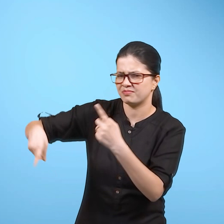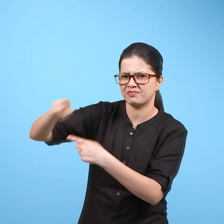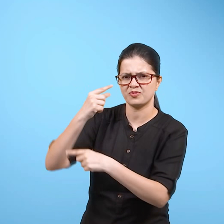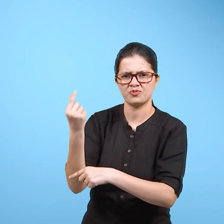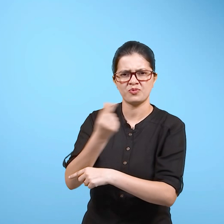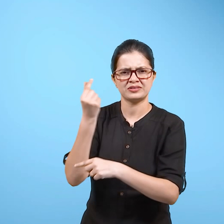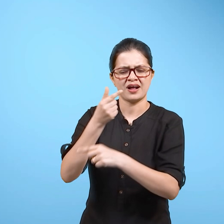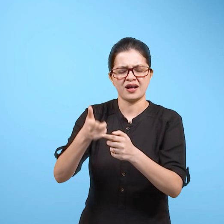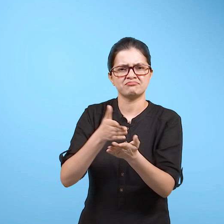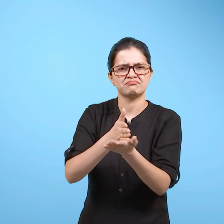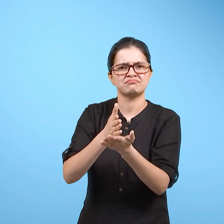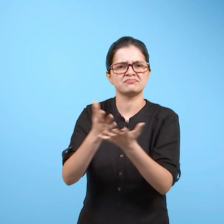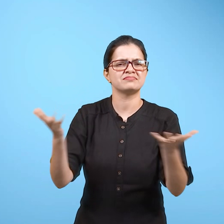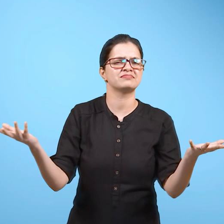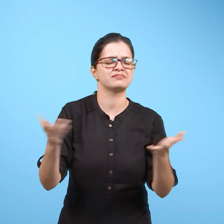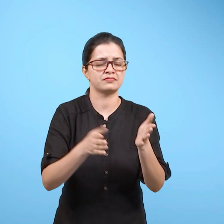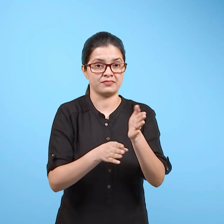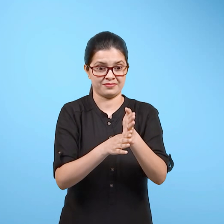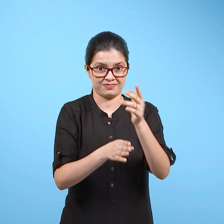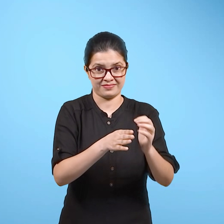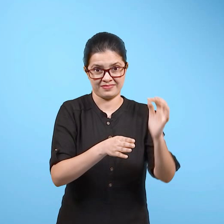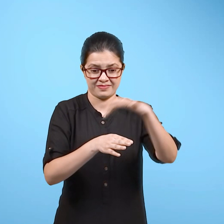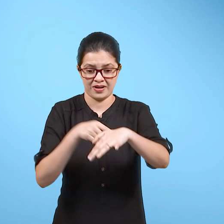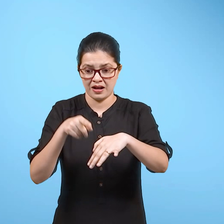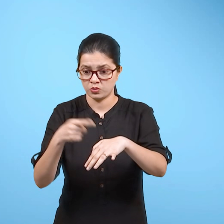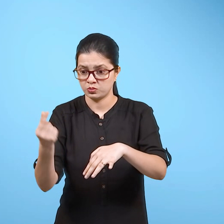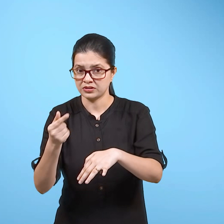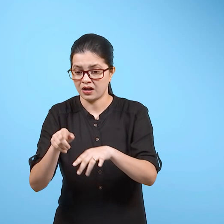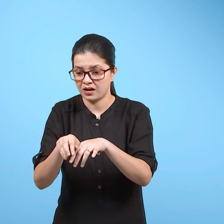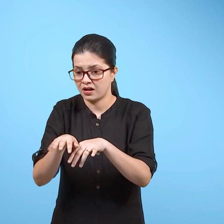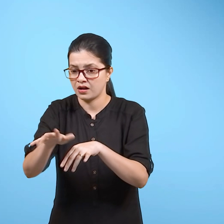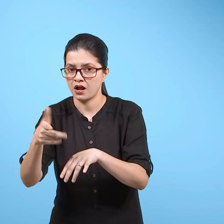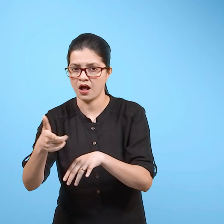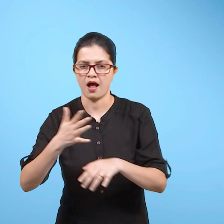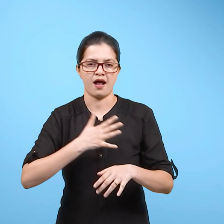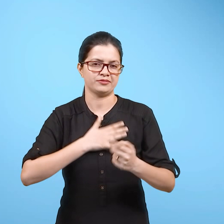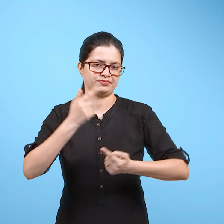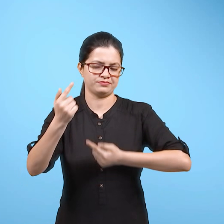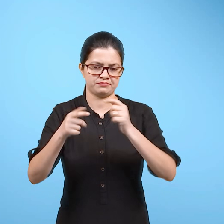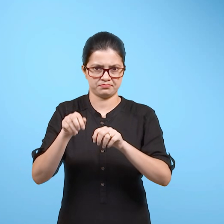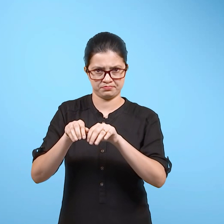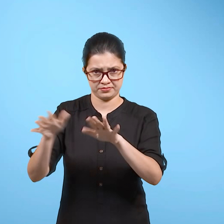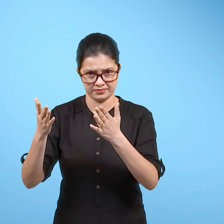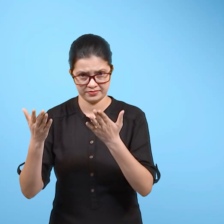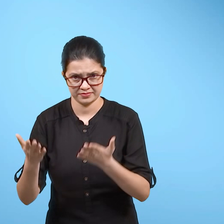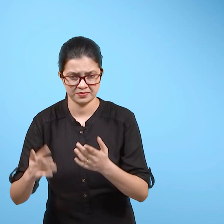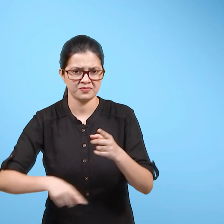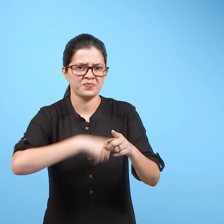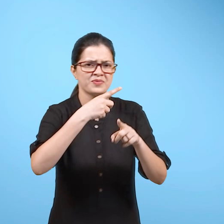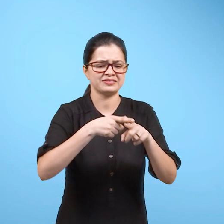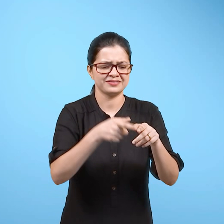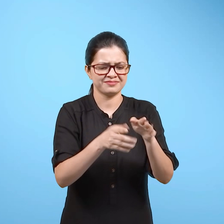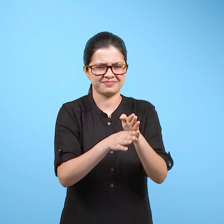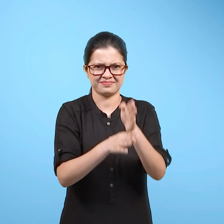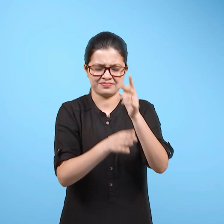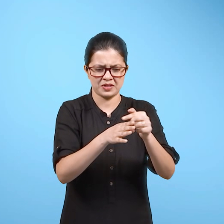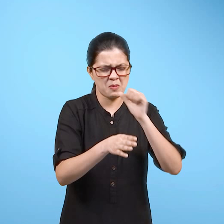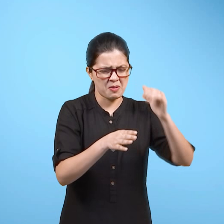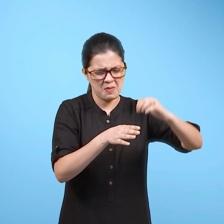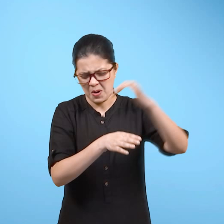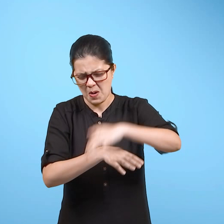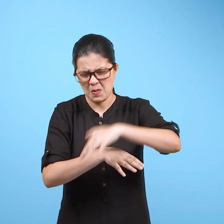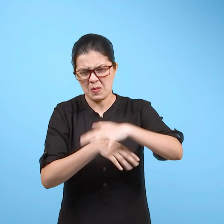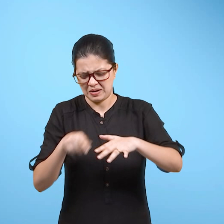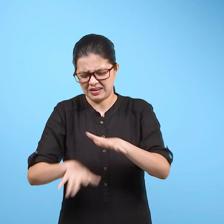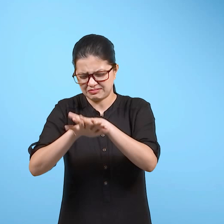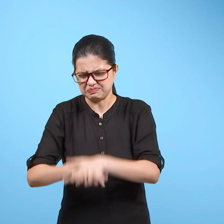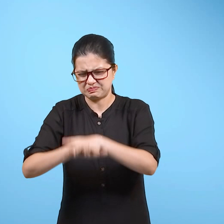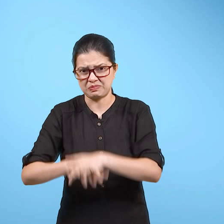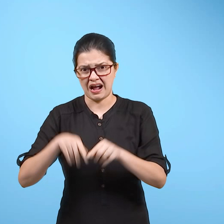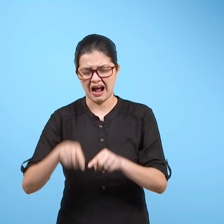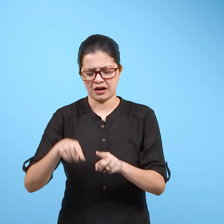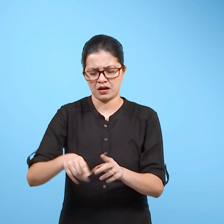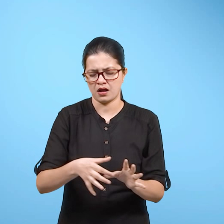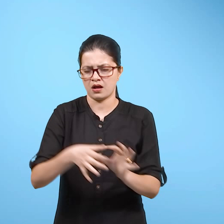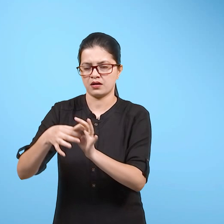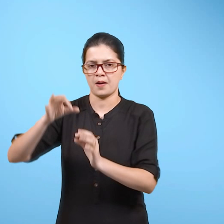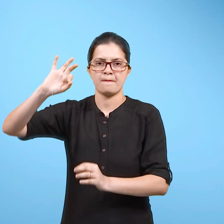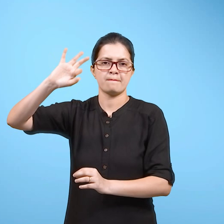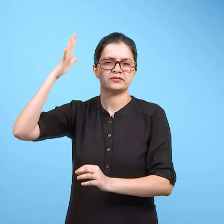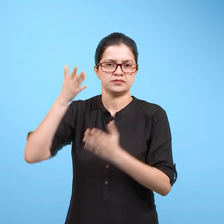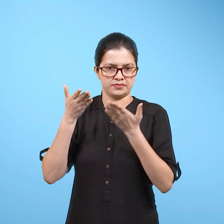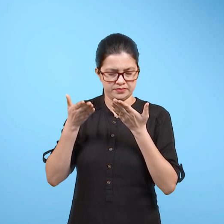generating hydroelectricity, fishery, navigation,